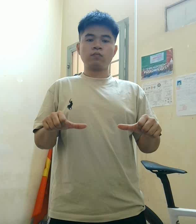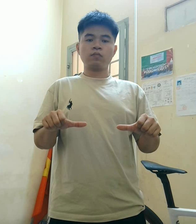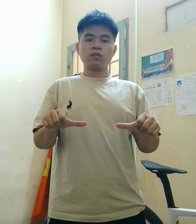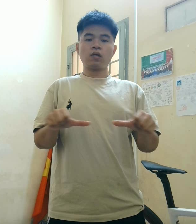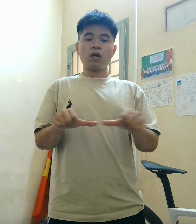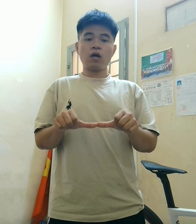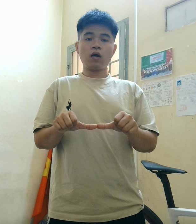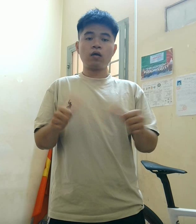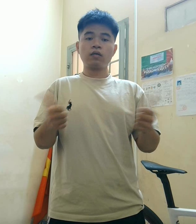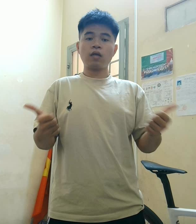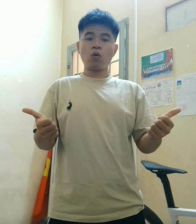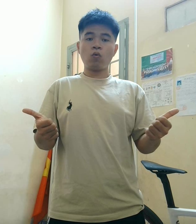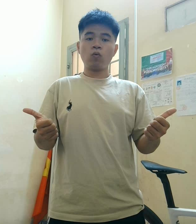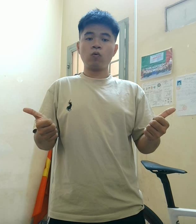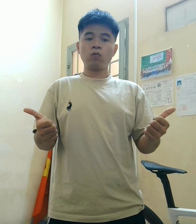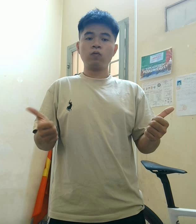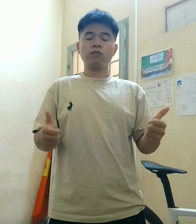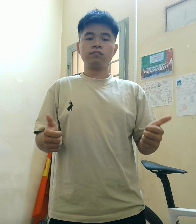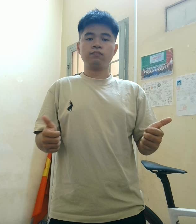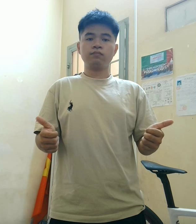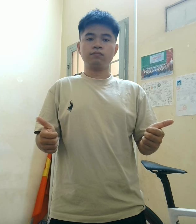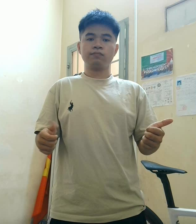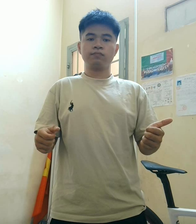o dau